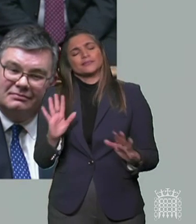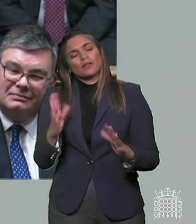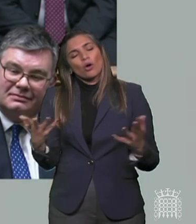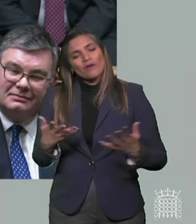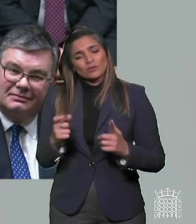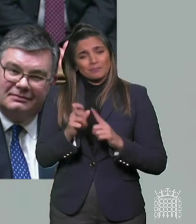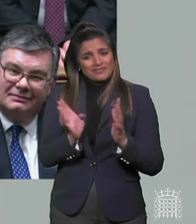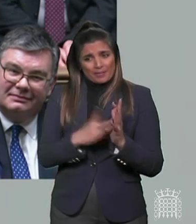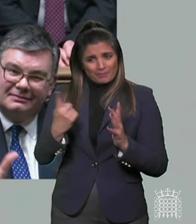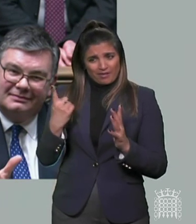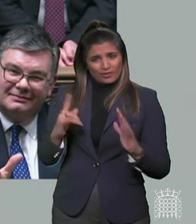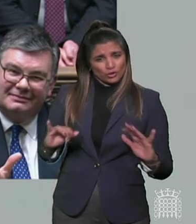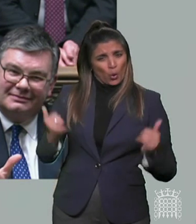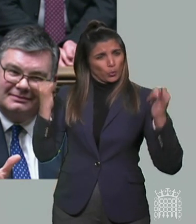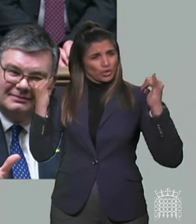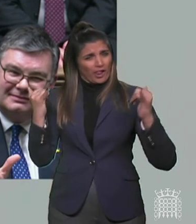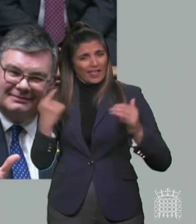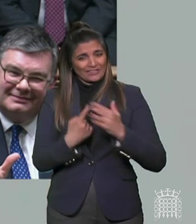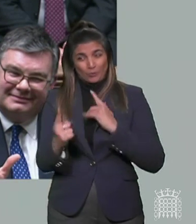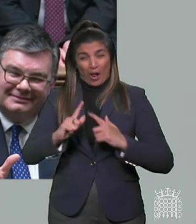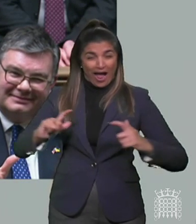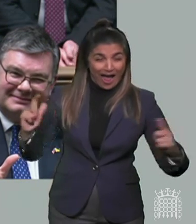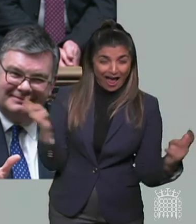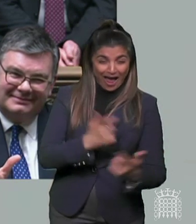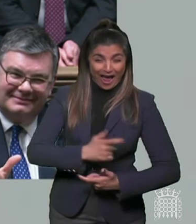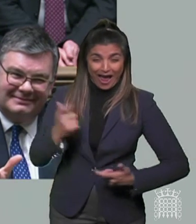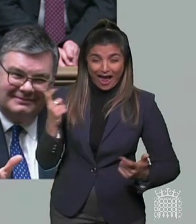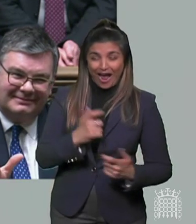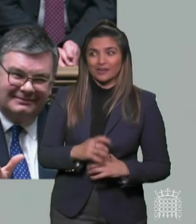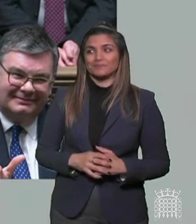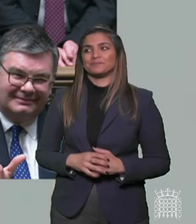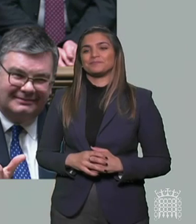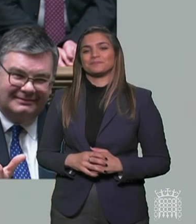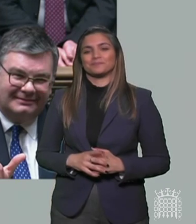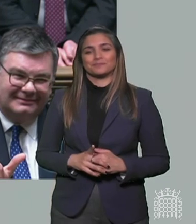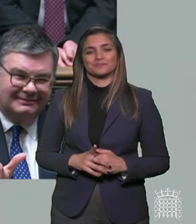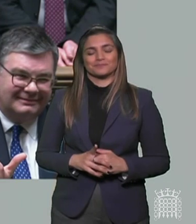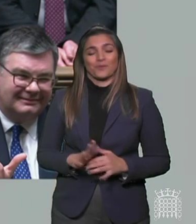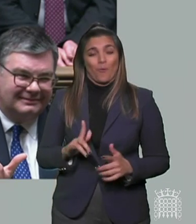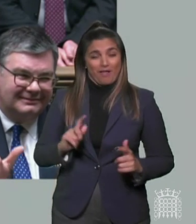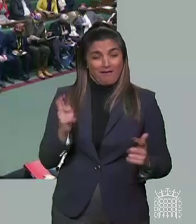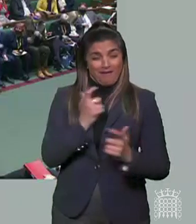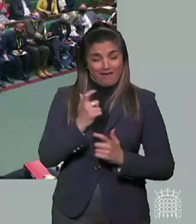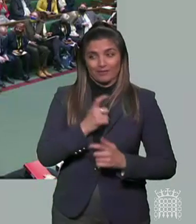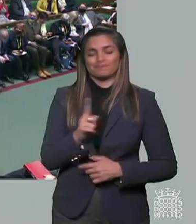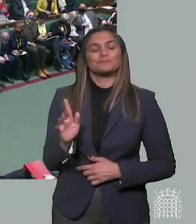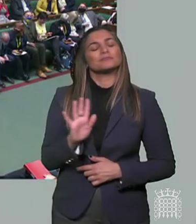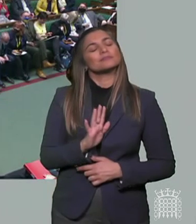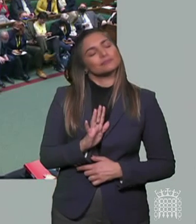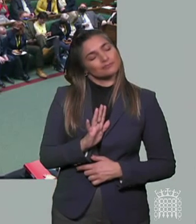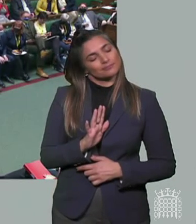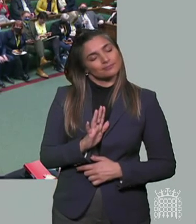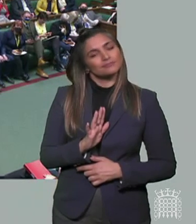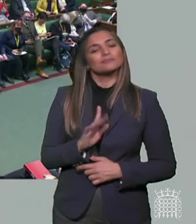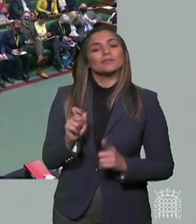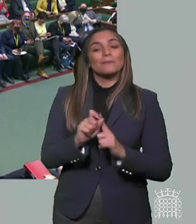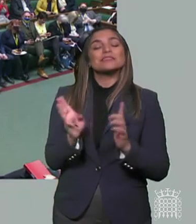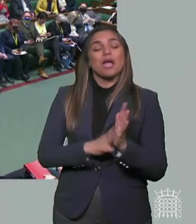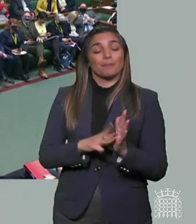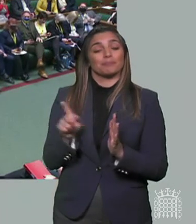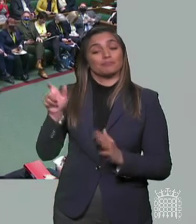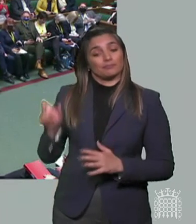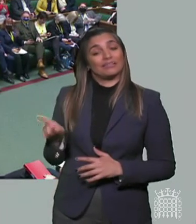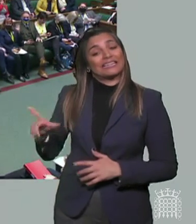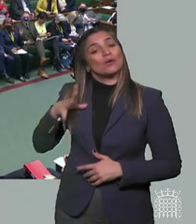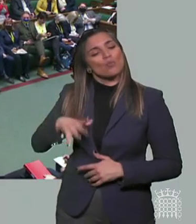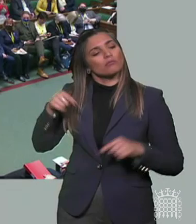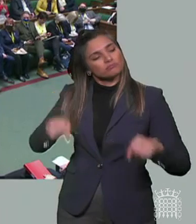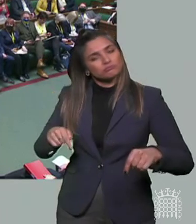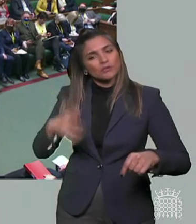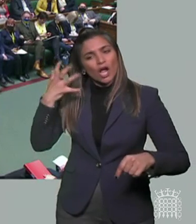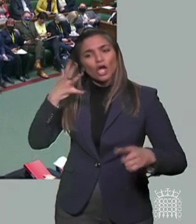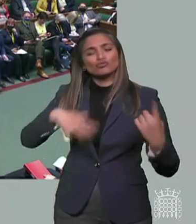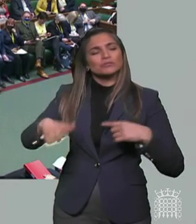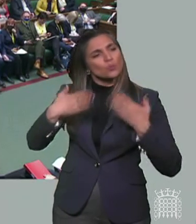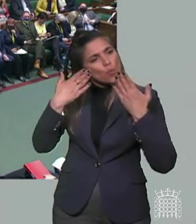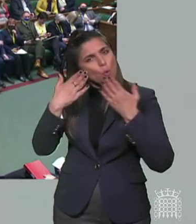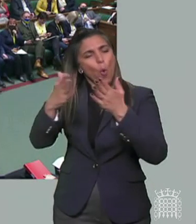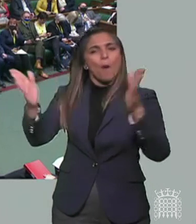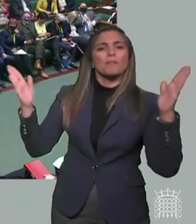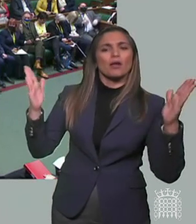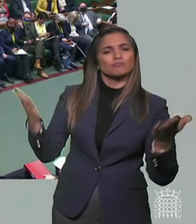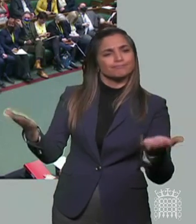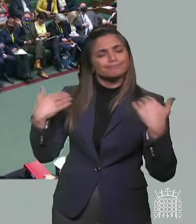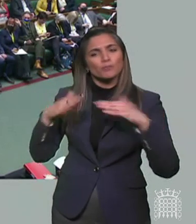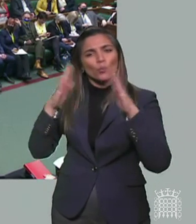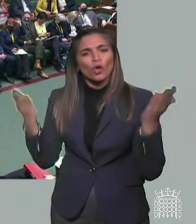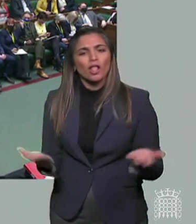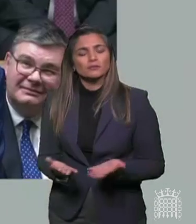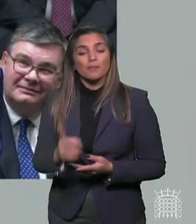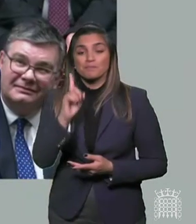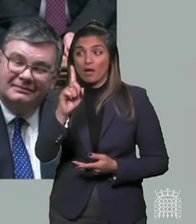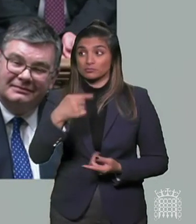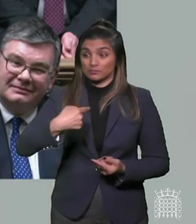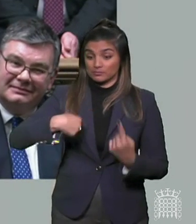very social individual— He also wants this country to be open and outward-looking to the world.